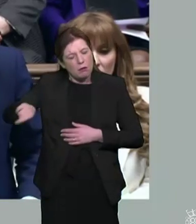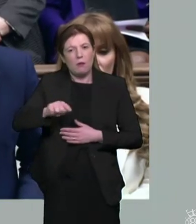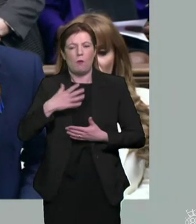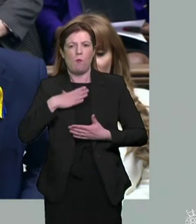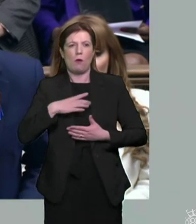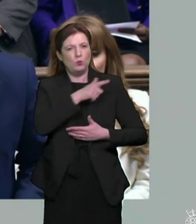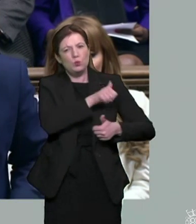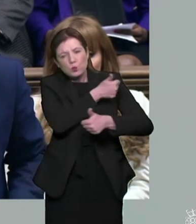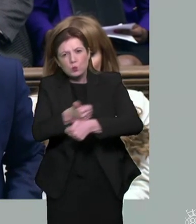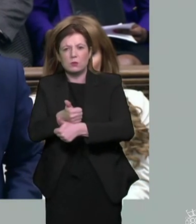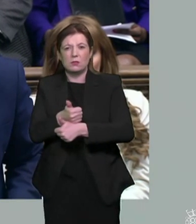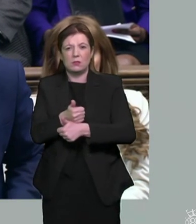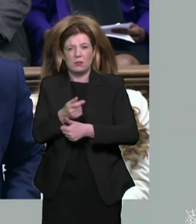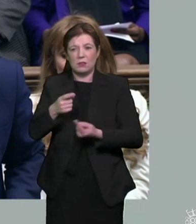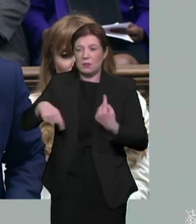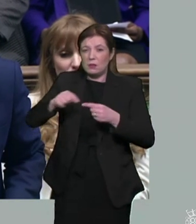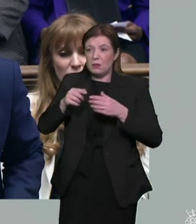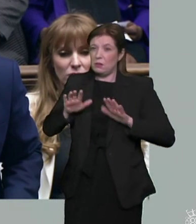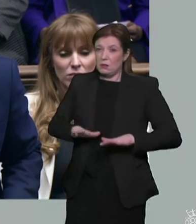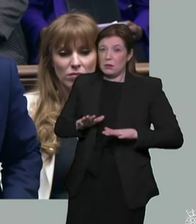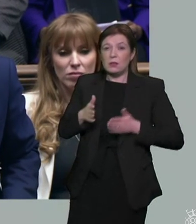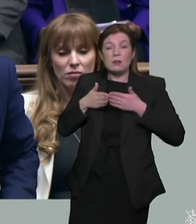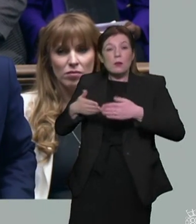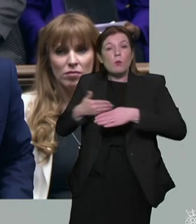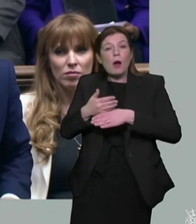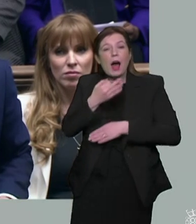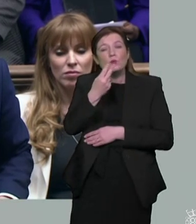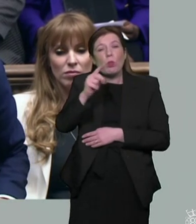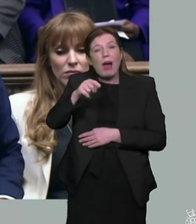There are 82,000 seafarers in this country.